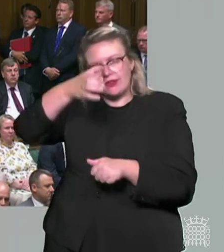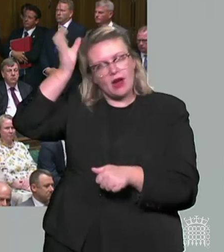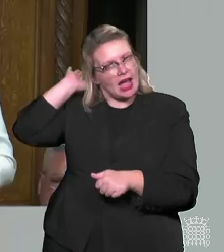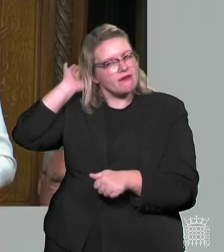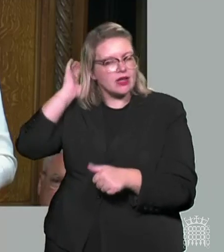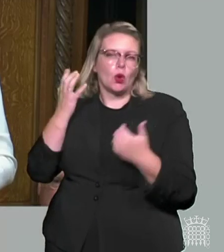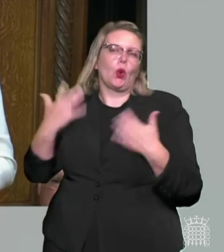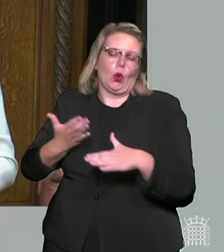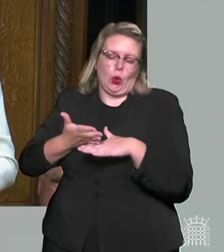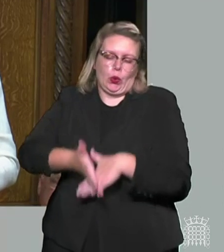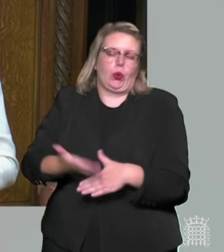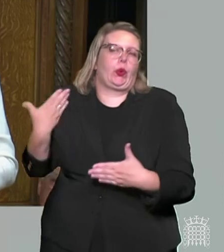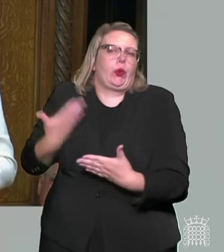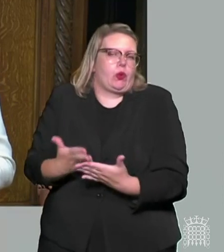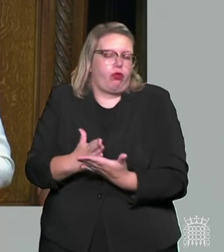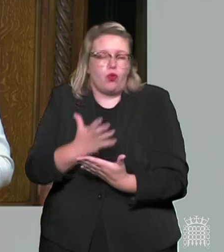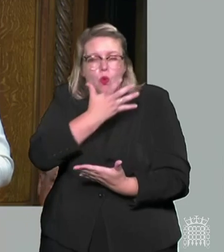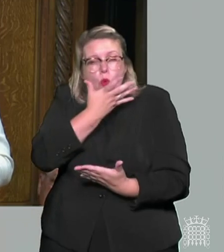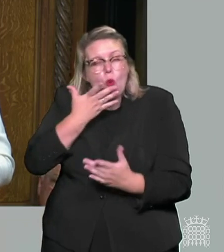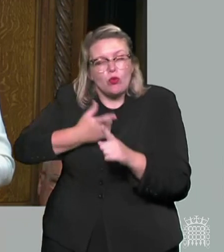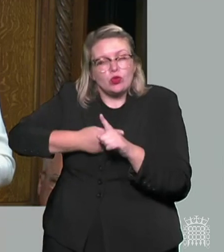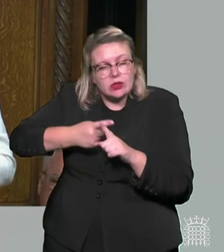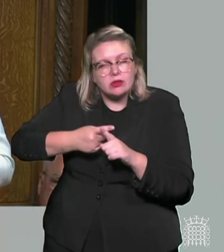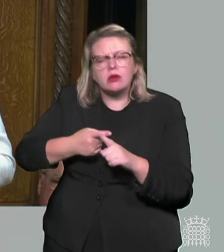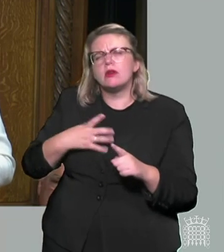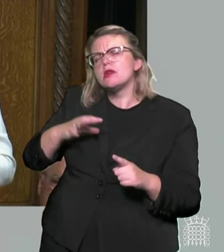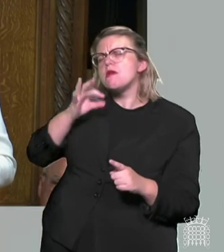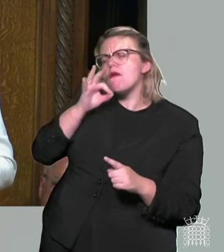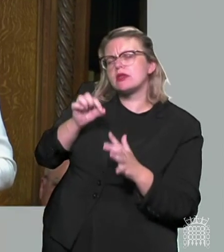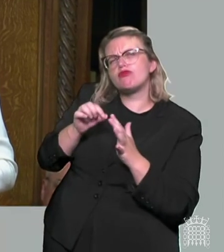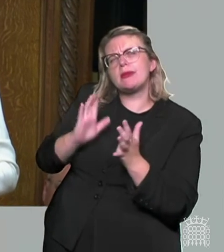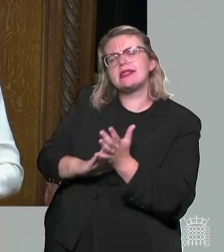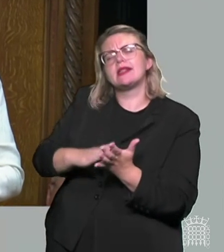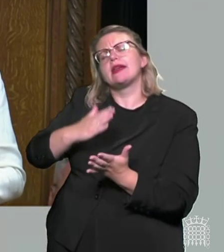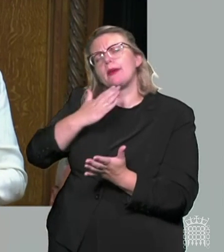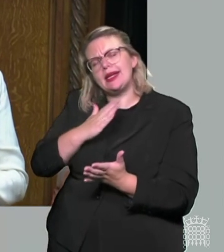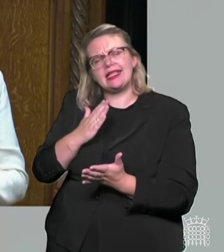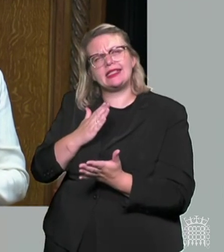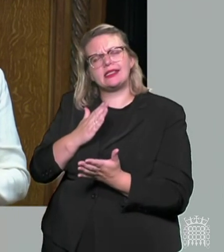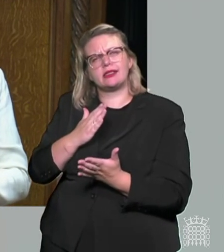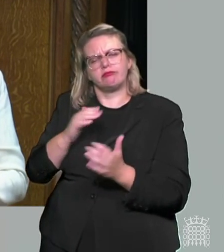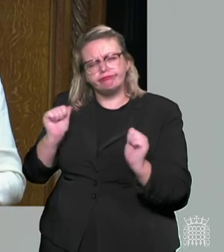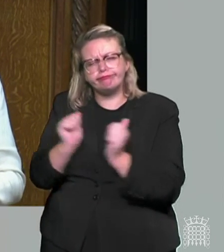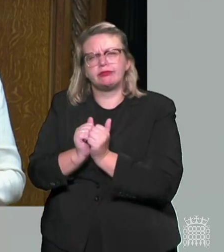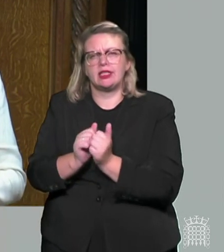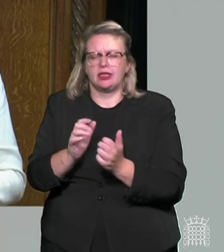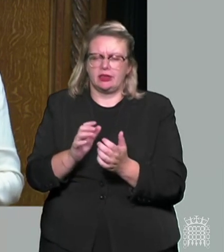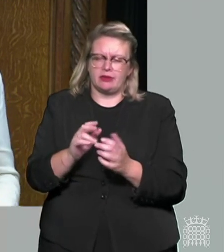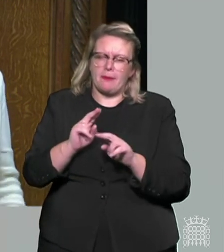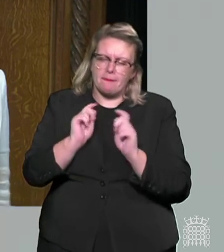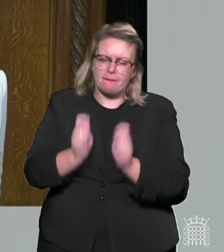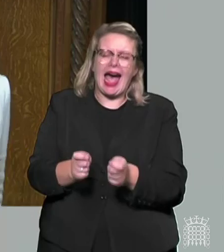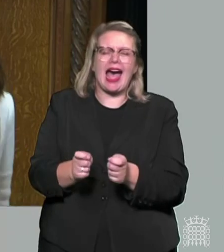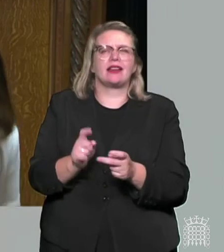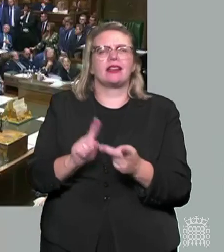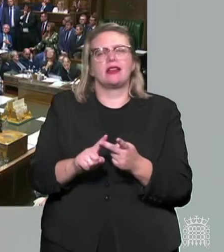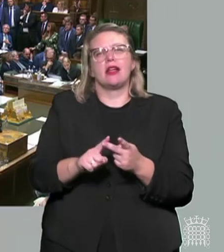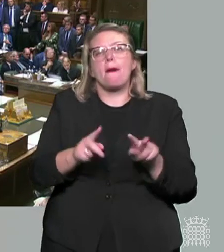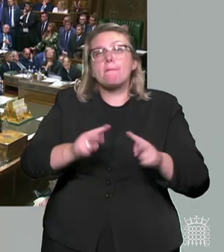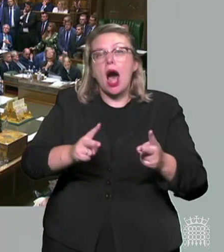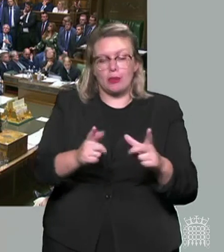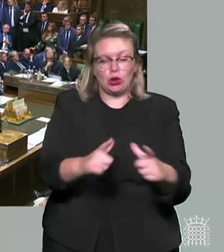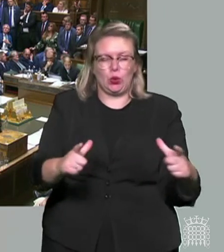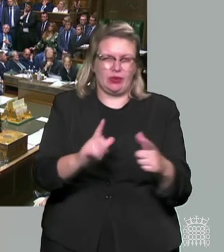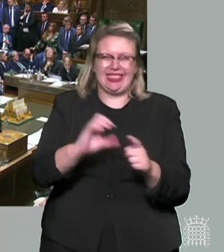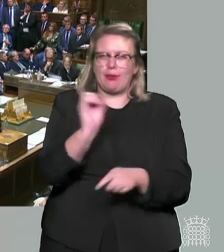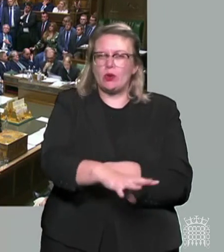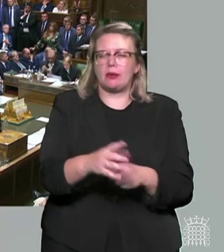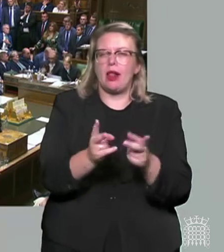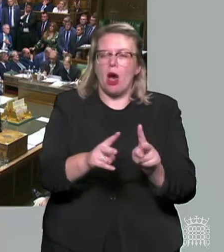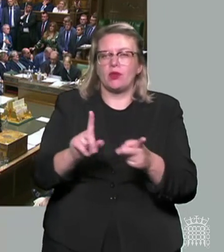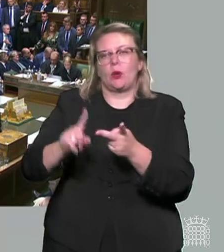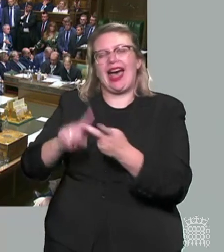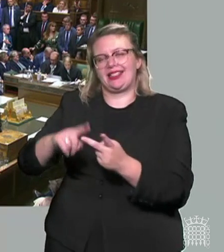Will he take action to make sure that more fires can be prevented, by getting rid of disposable barbecues and Chinese sky lanterns?